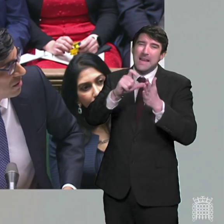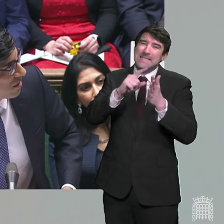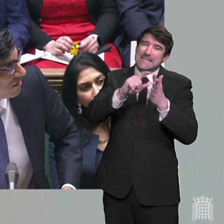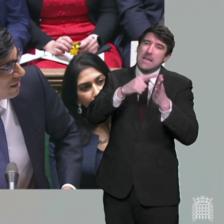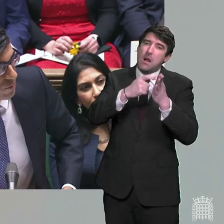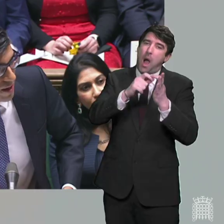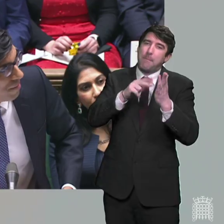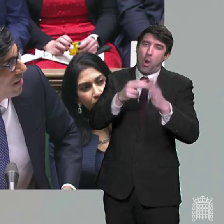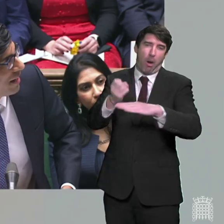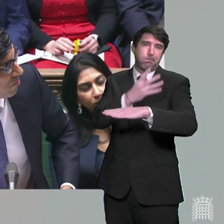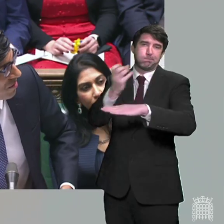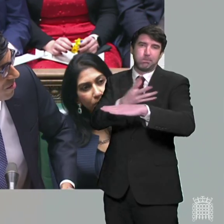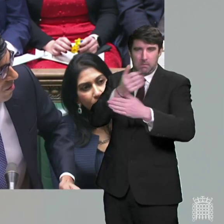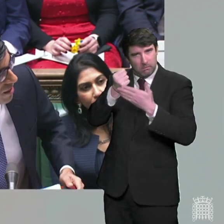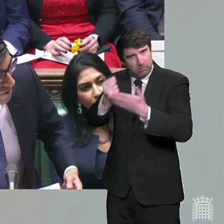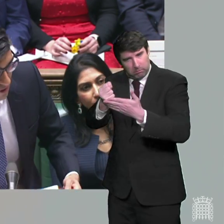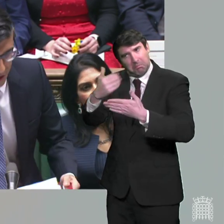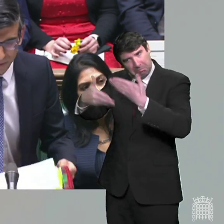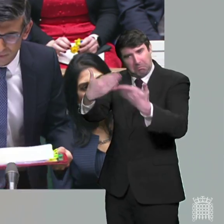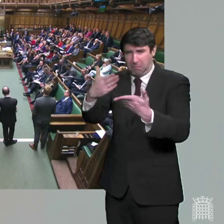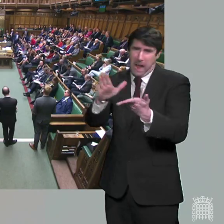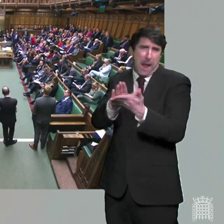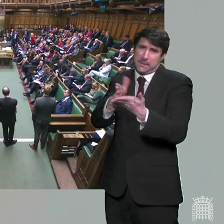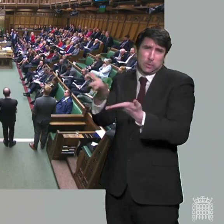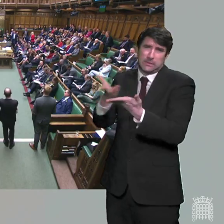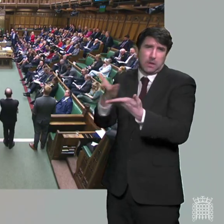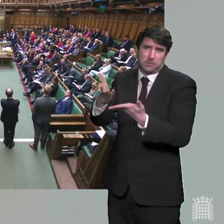I look forward to discussing this with him and his businesses in the near future.